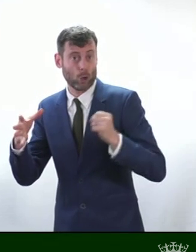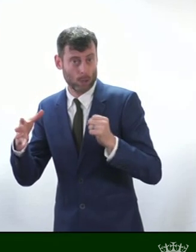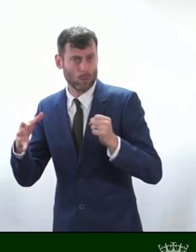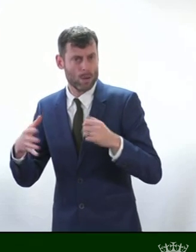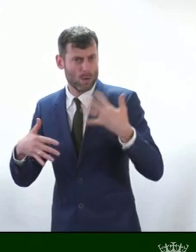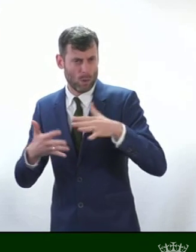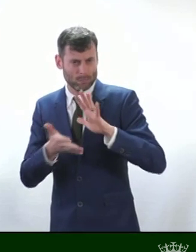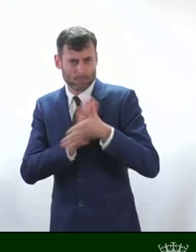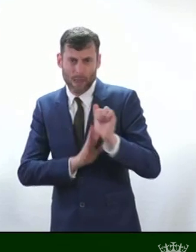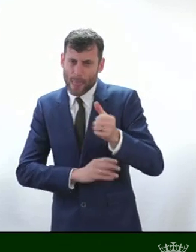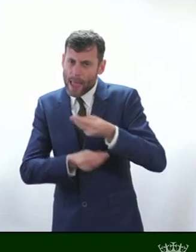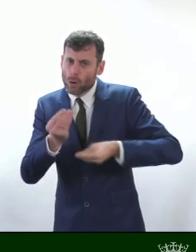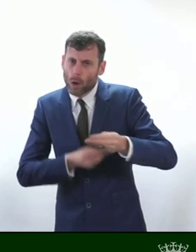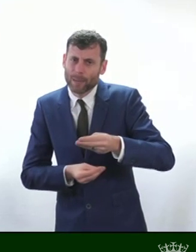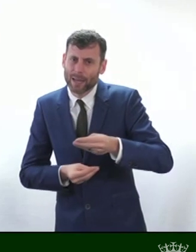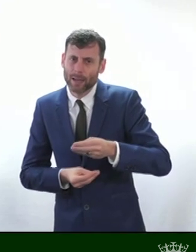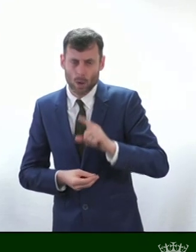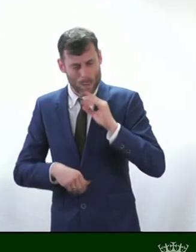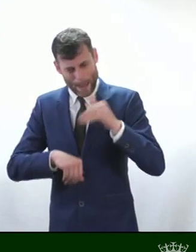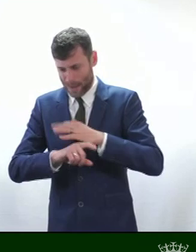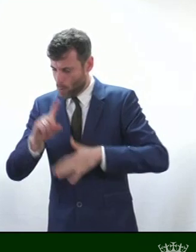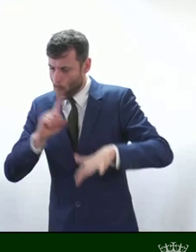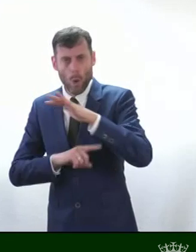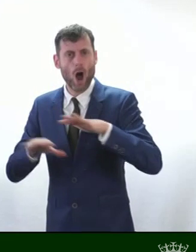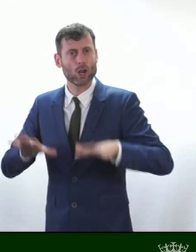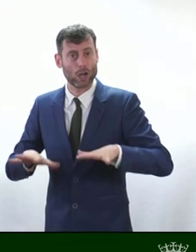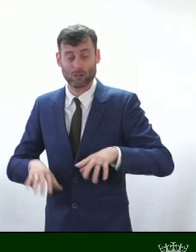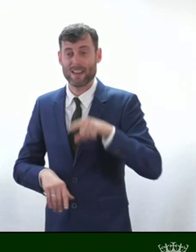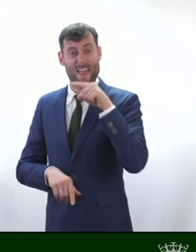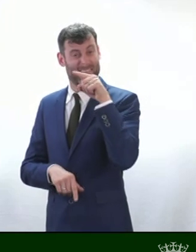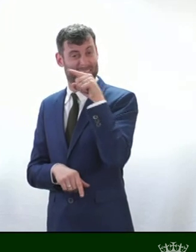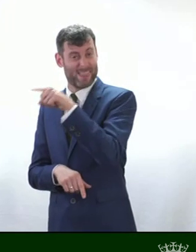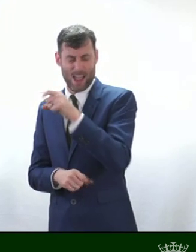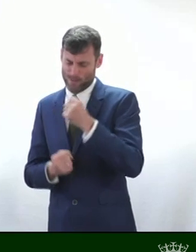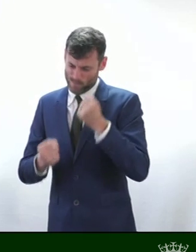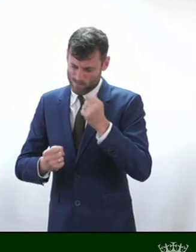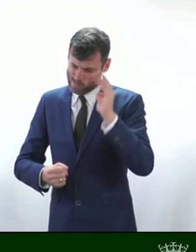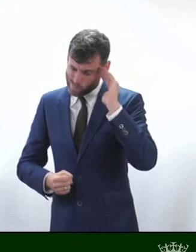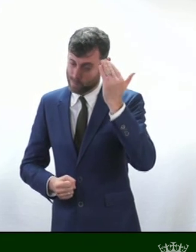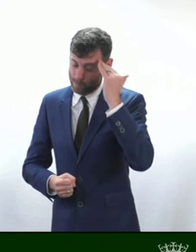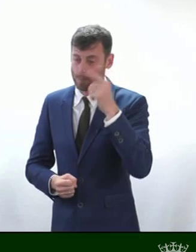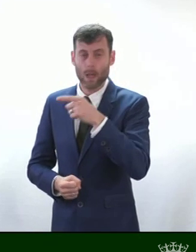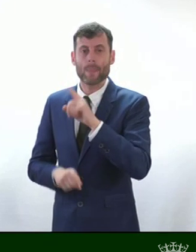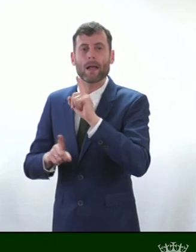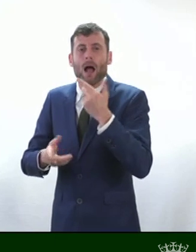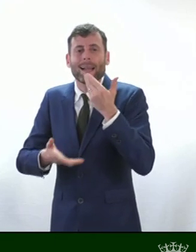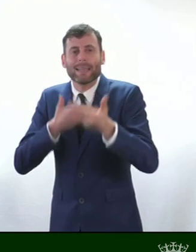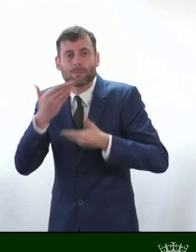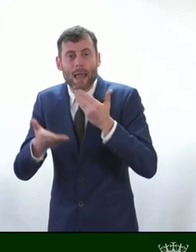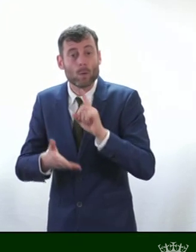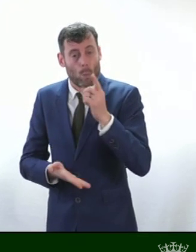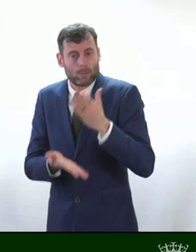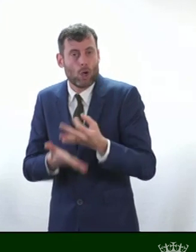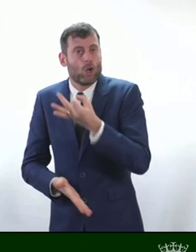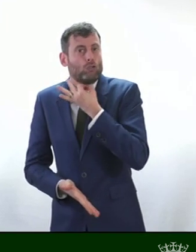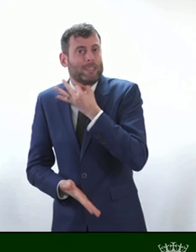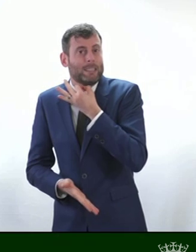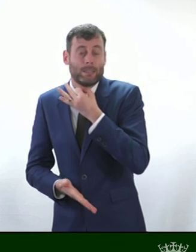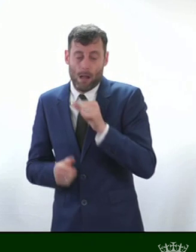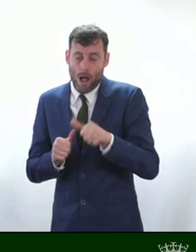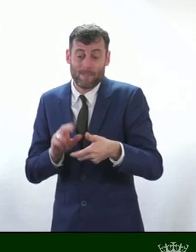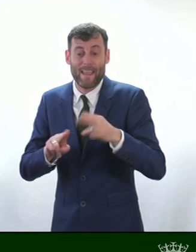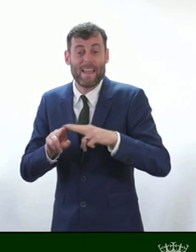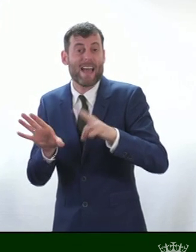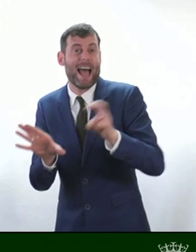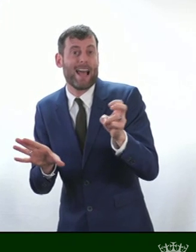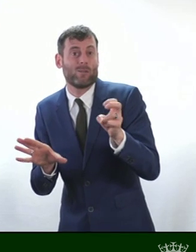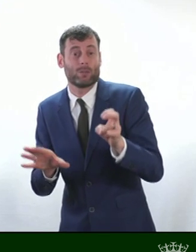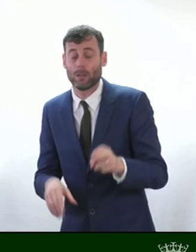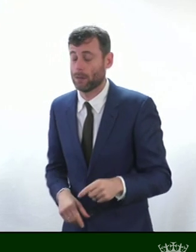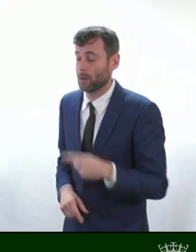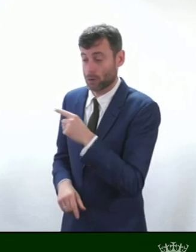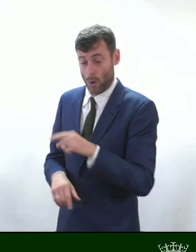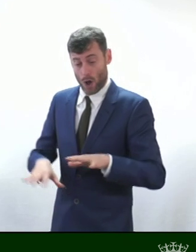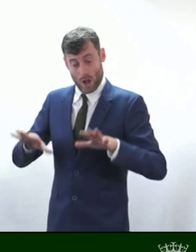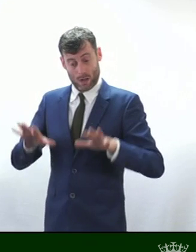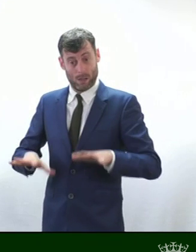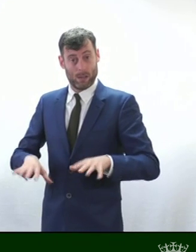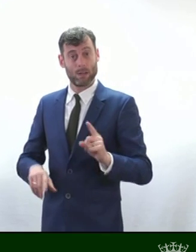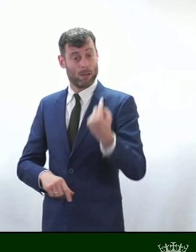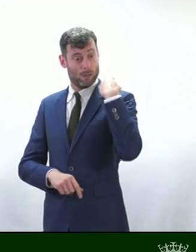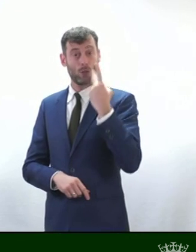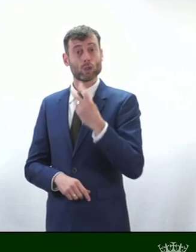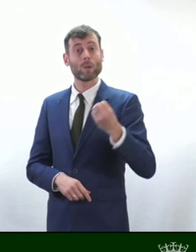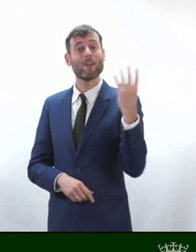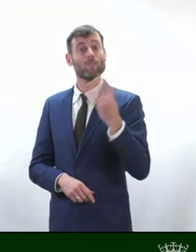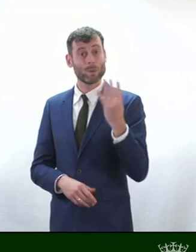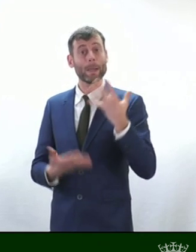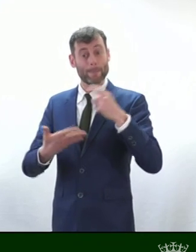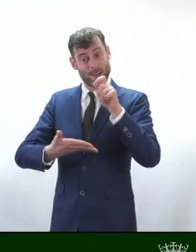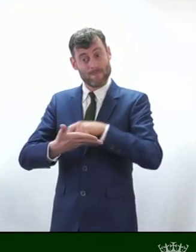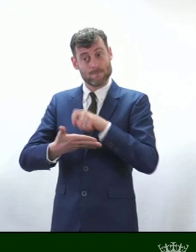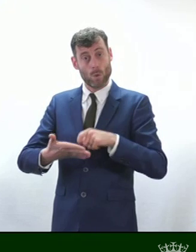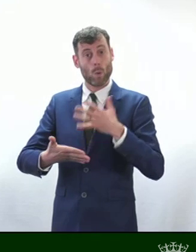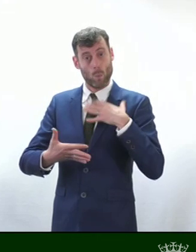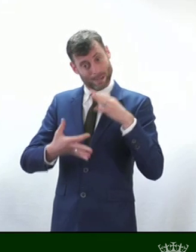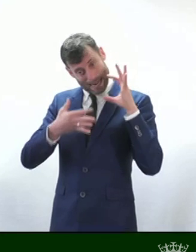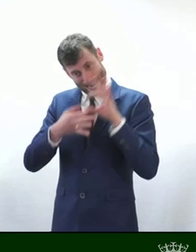the impacts on Scotland and on our whole country—and their manifest inability to explain what they actually mean that meant that the people of Scotland voted in 2014 to remain part of the UK.